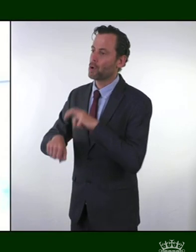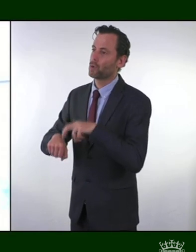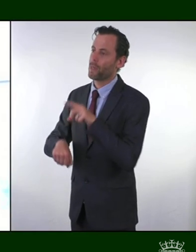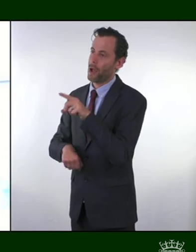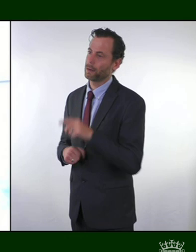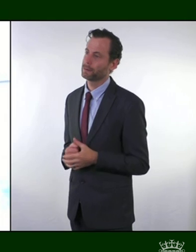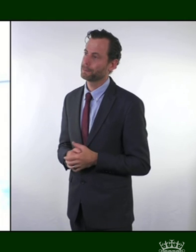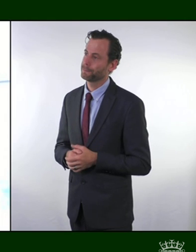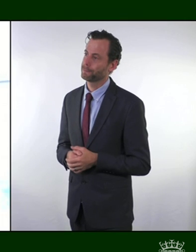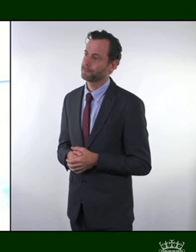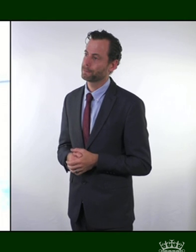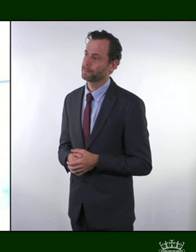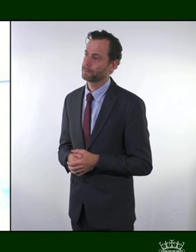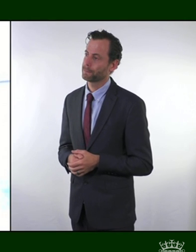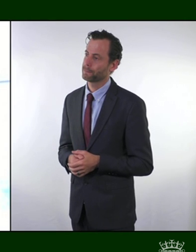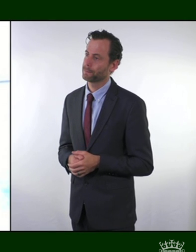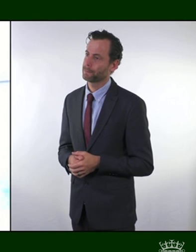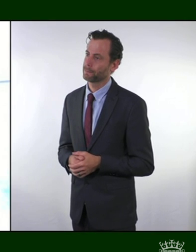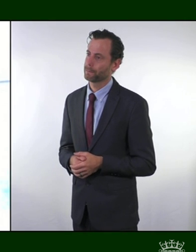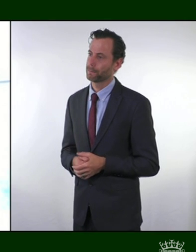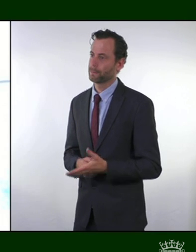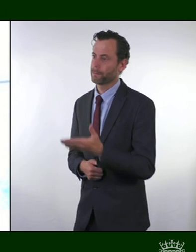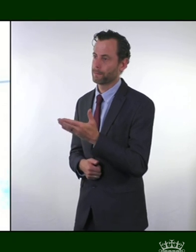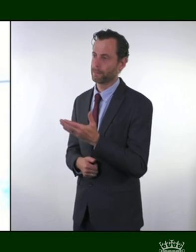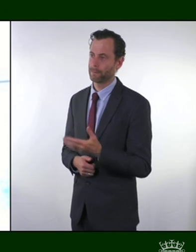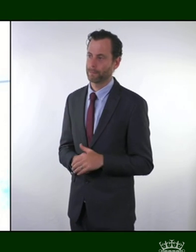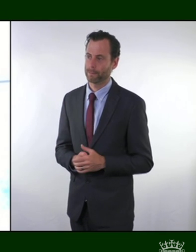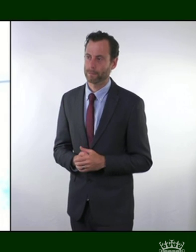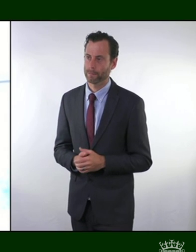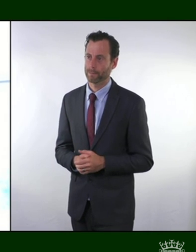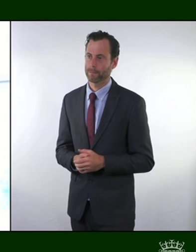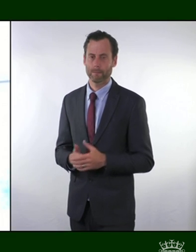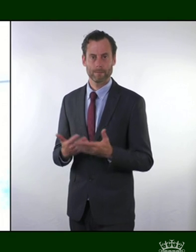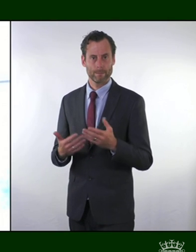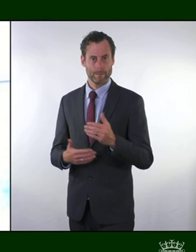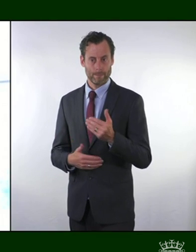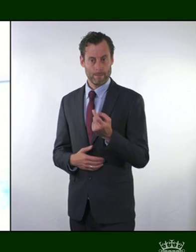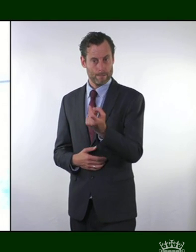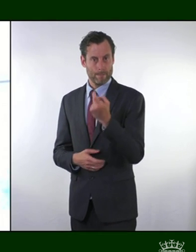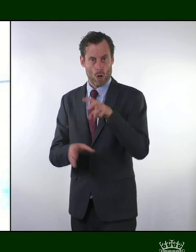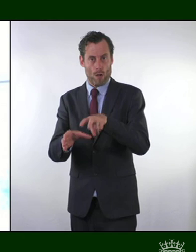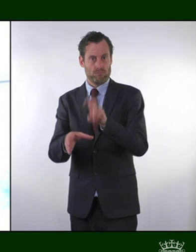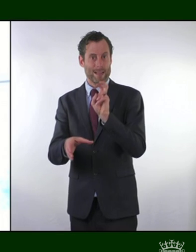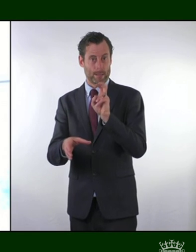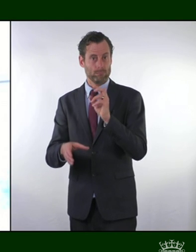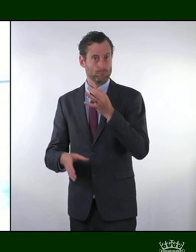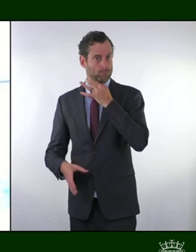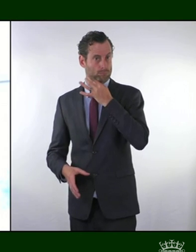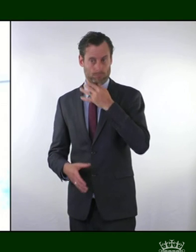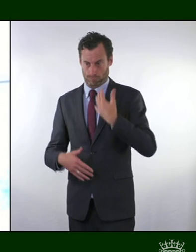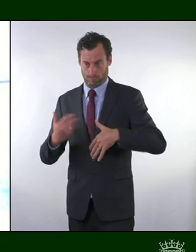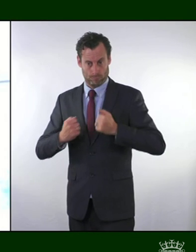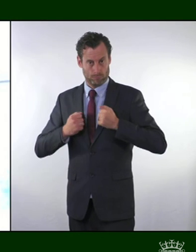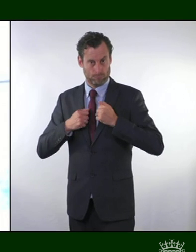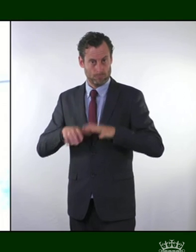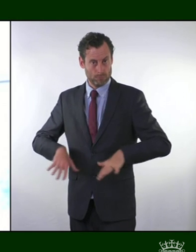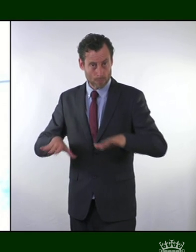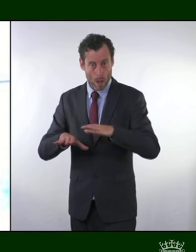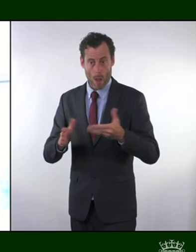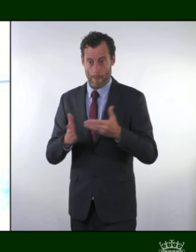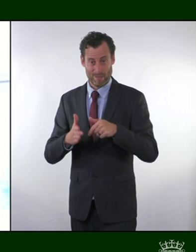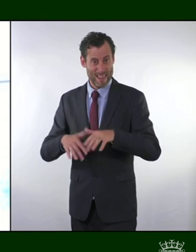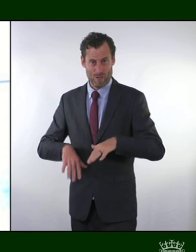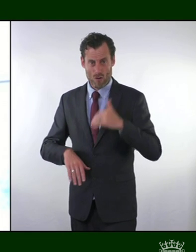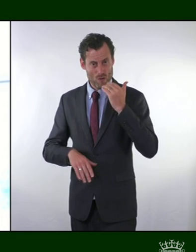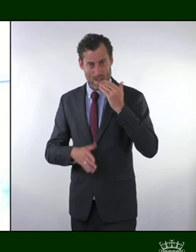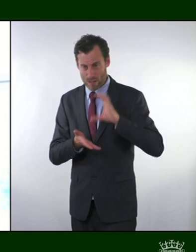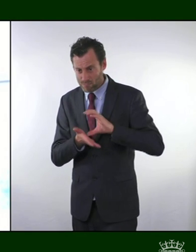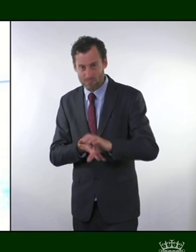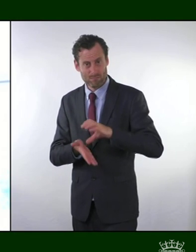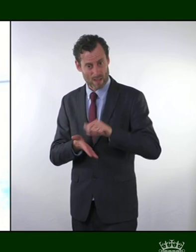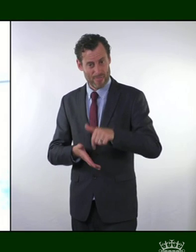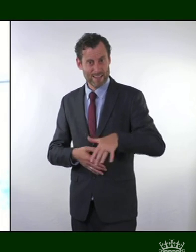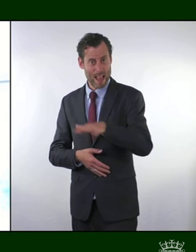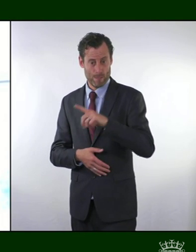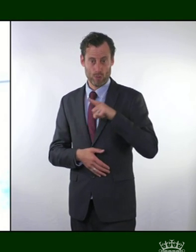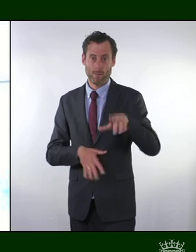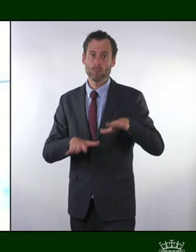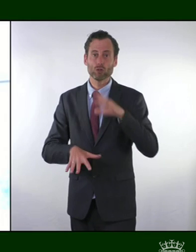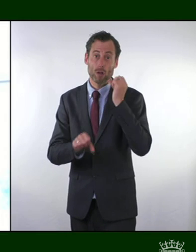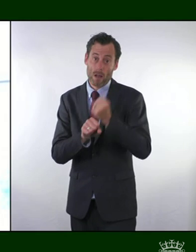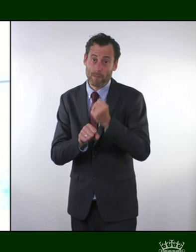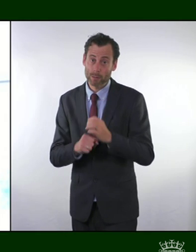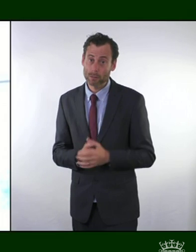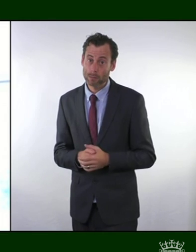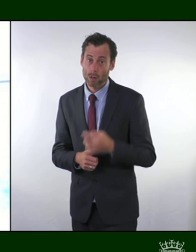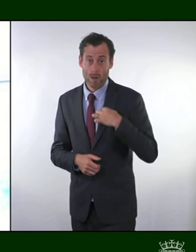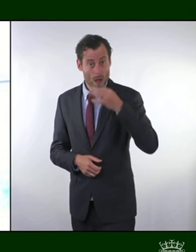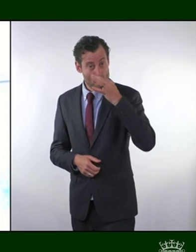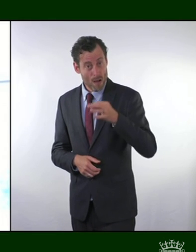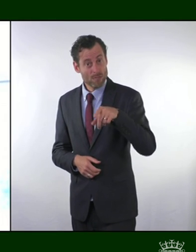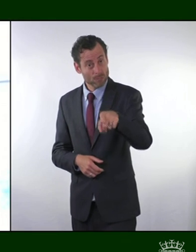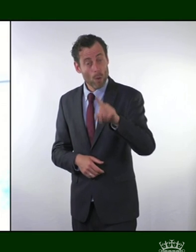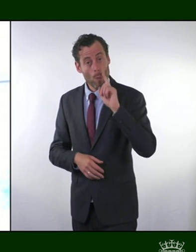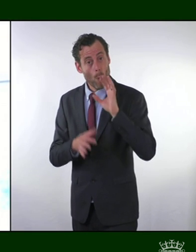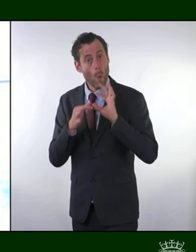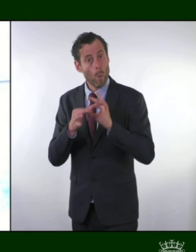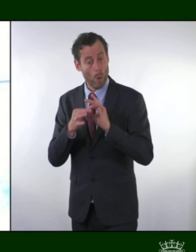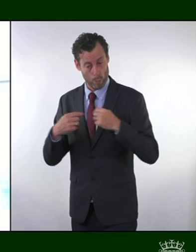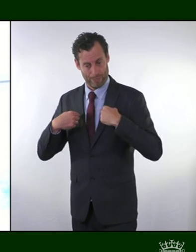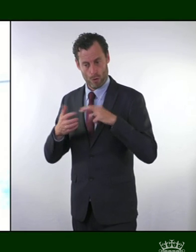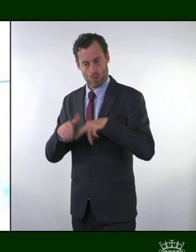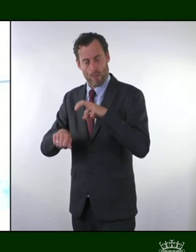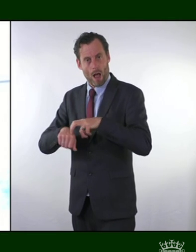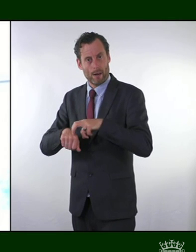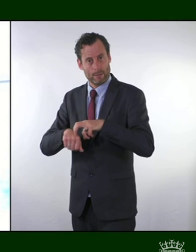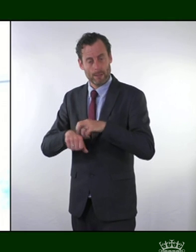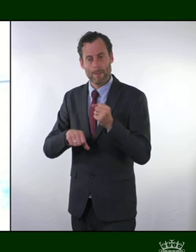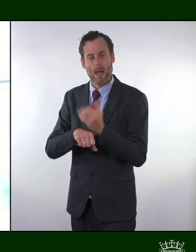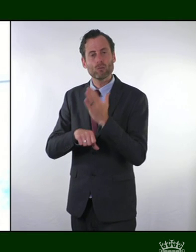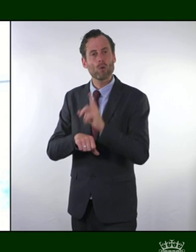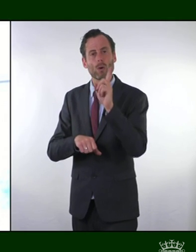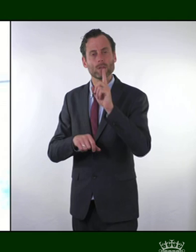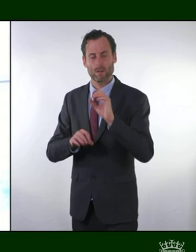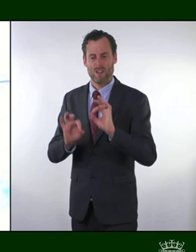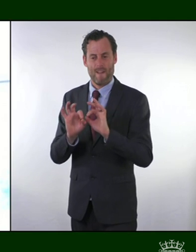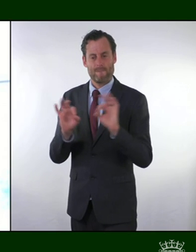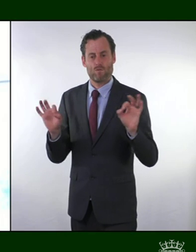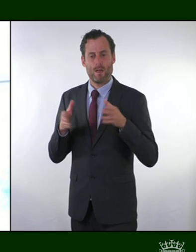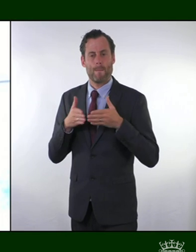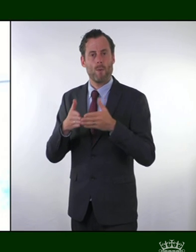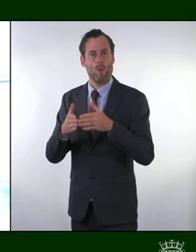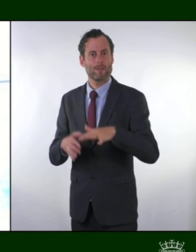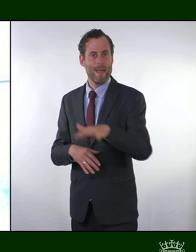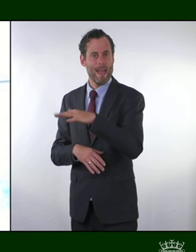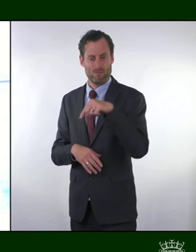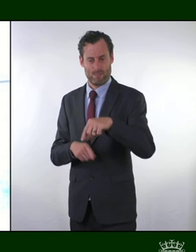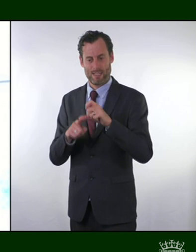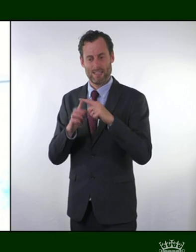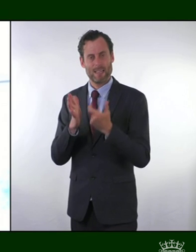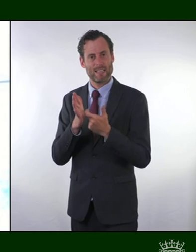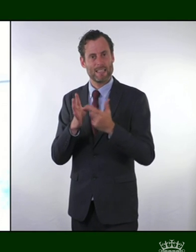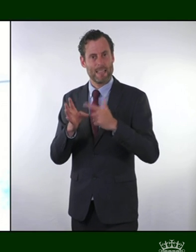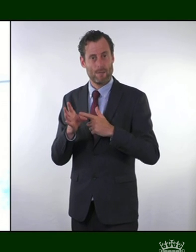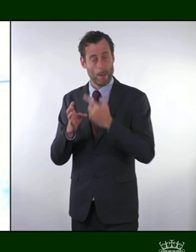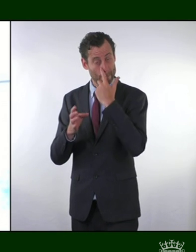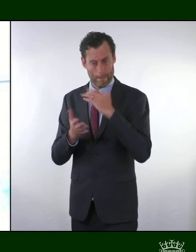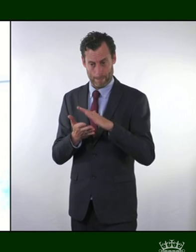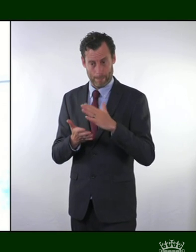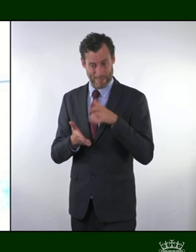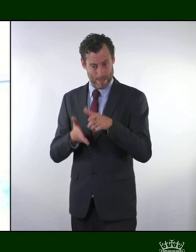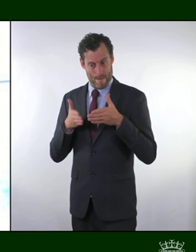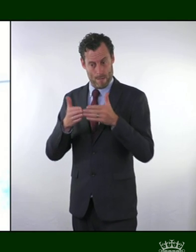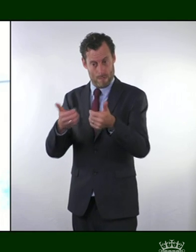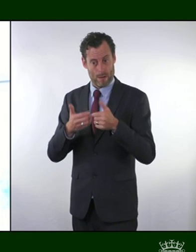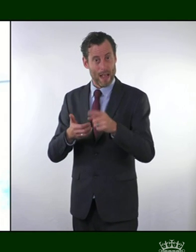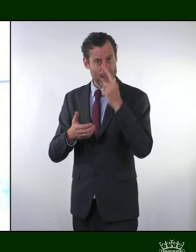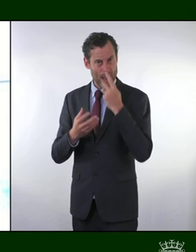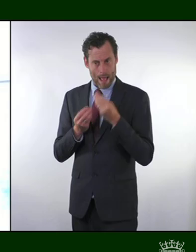Given the devastating impact of Brexit on my constituency and the decades of under-investment and neglect by successive British Governments, will the Prime Minister agree to work with the Northern Ireland Executive to ensure that a freeport area is developed in Derry to try to address the long-term economic imbalance?